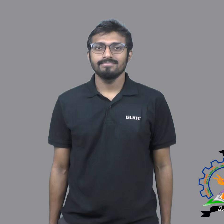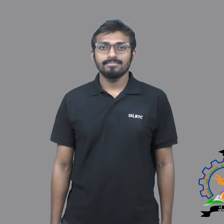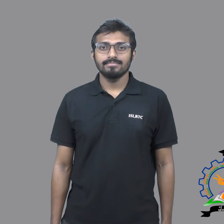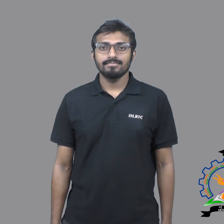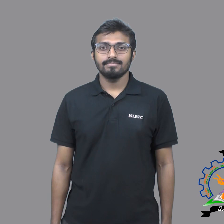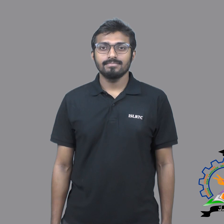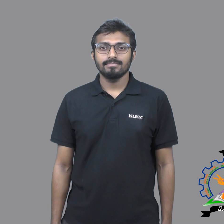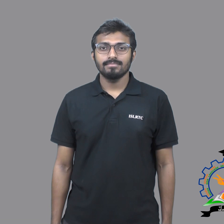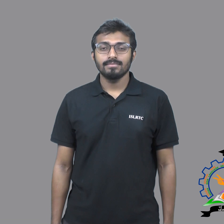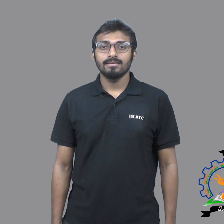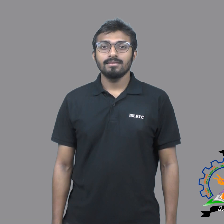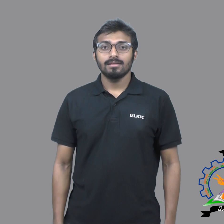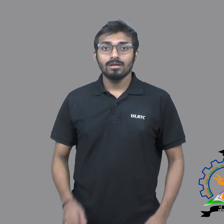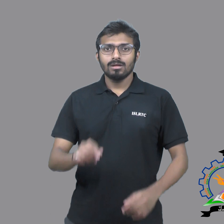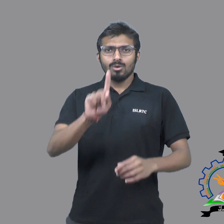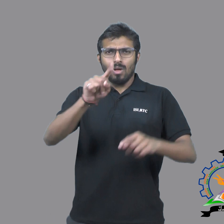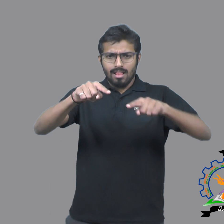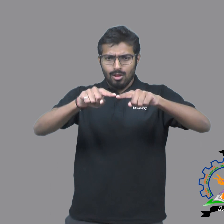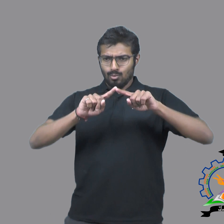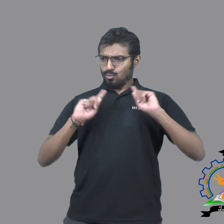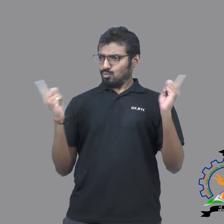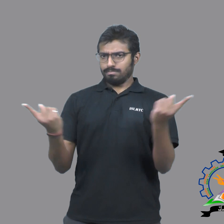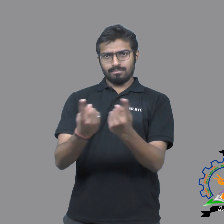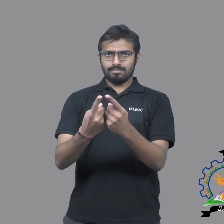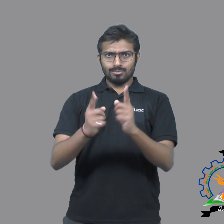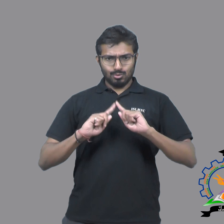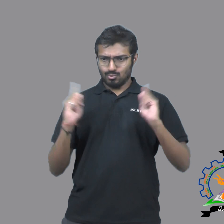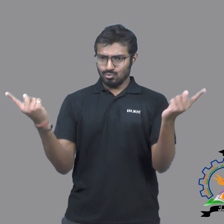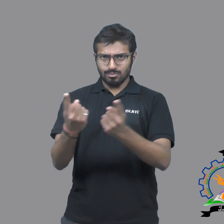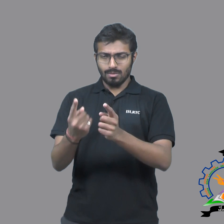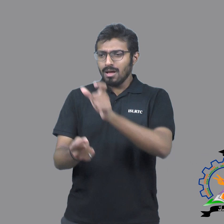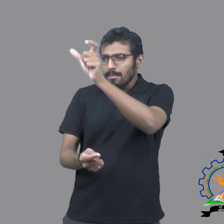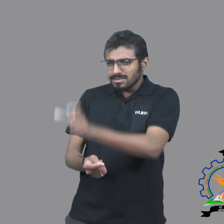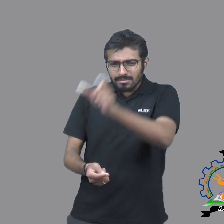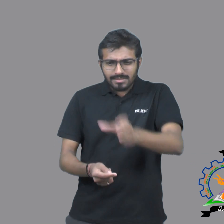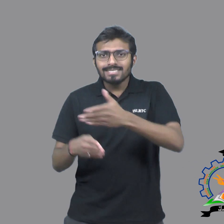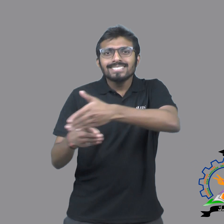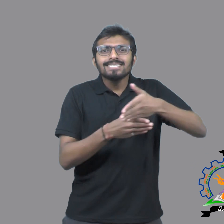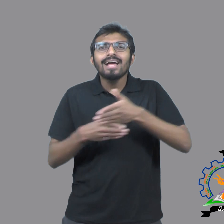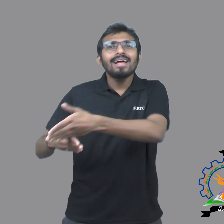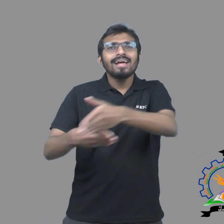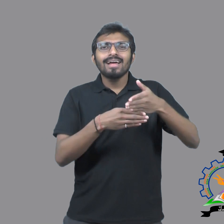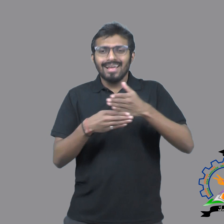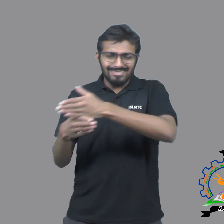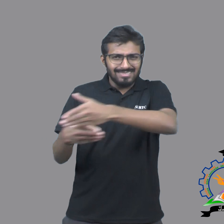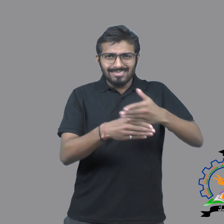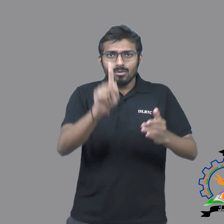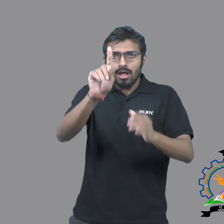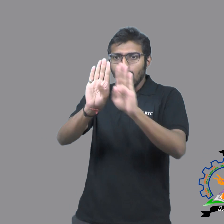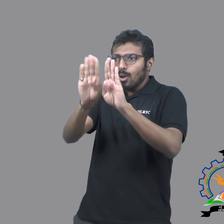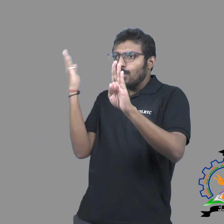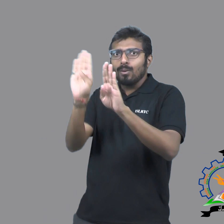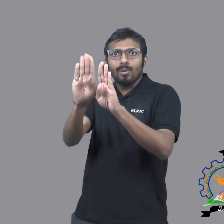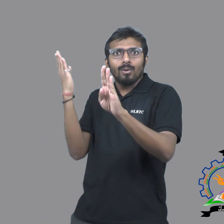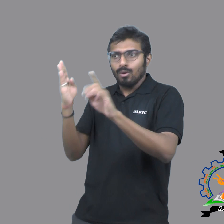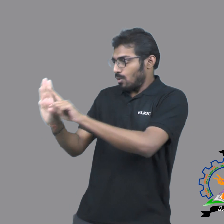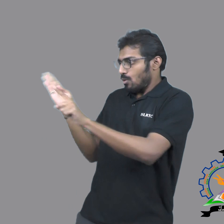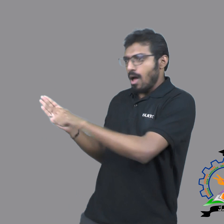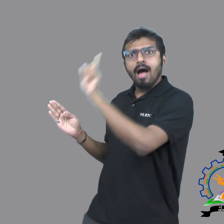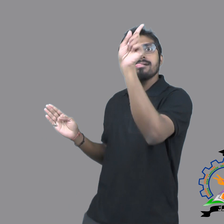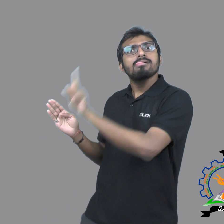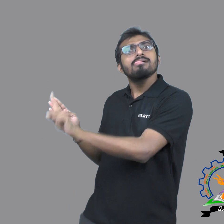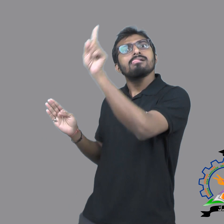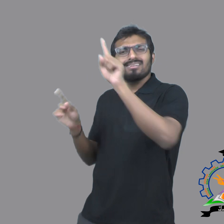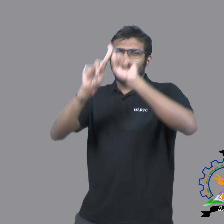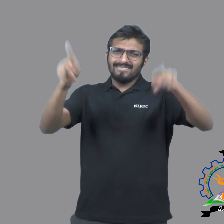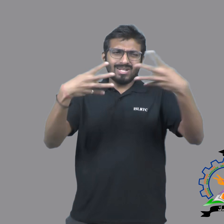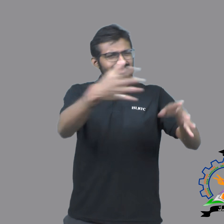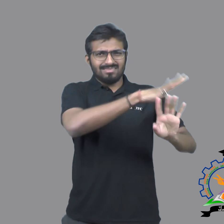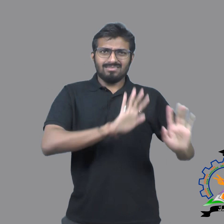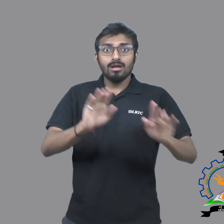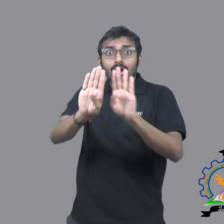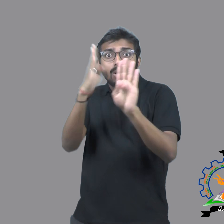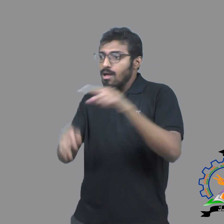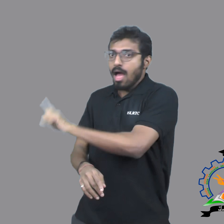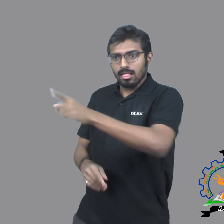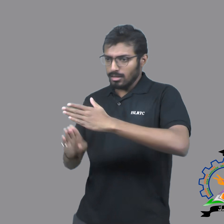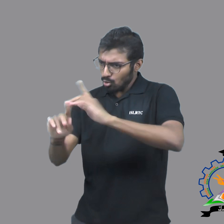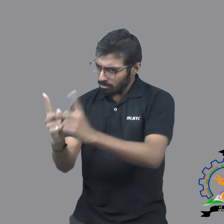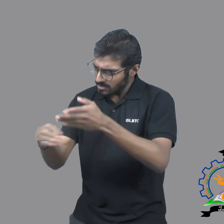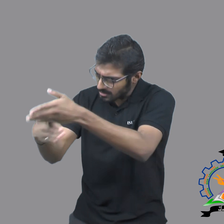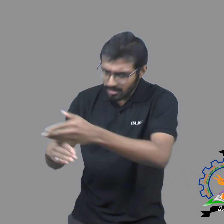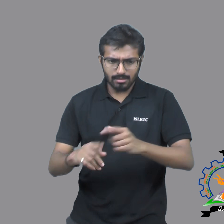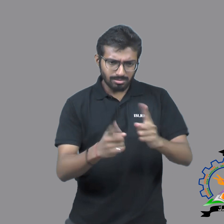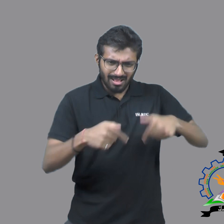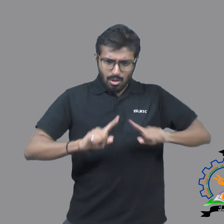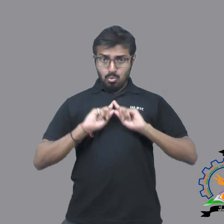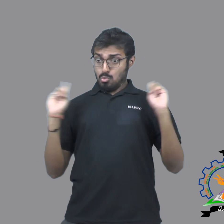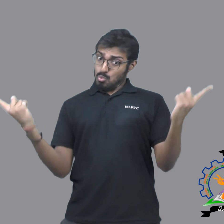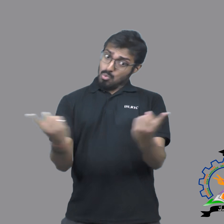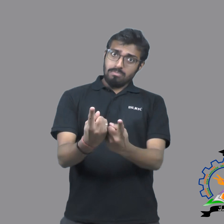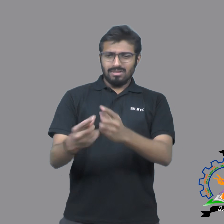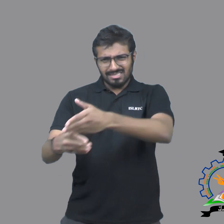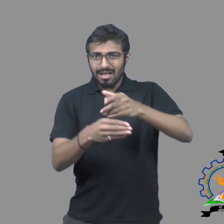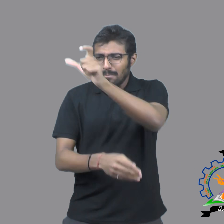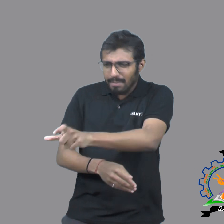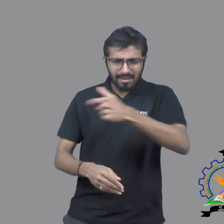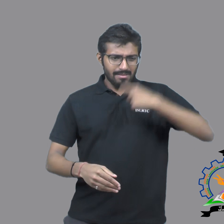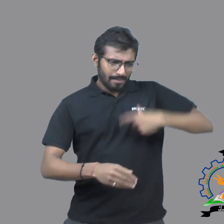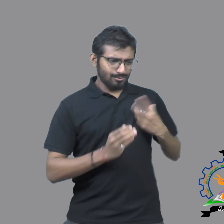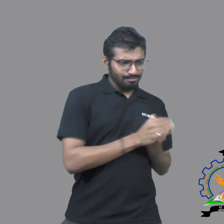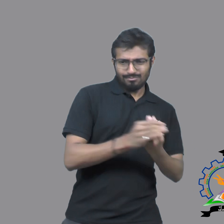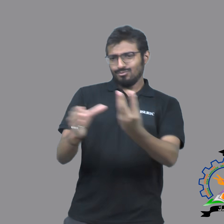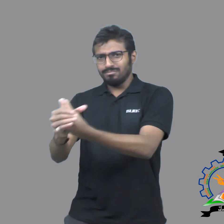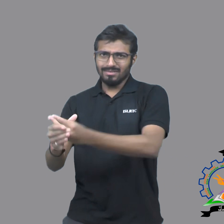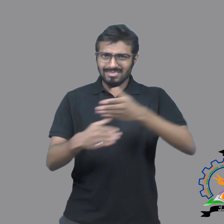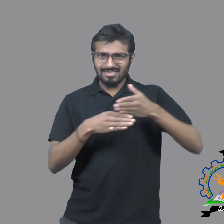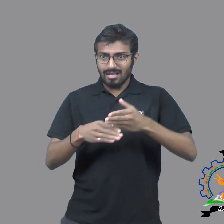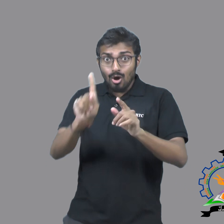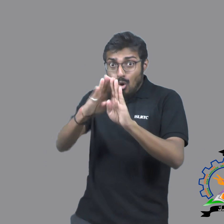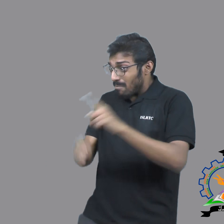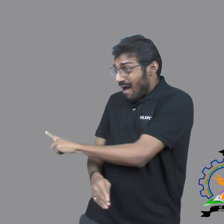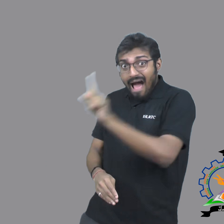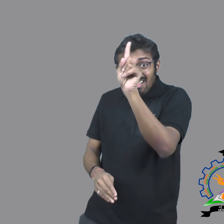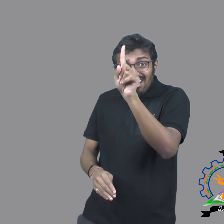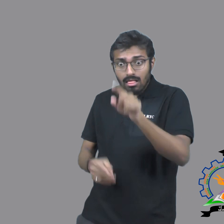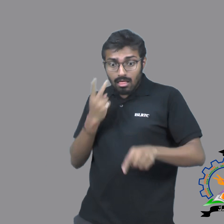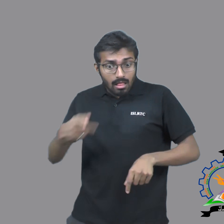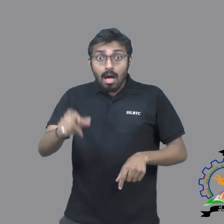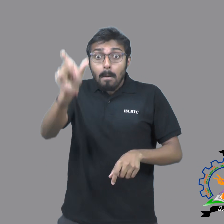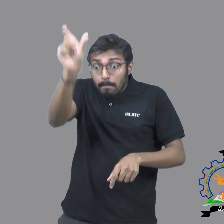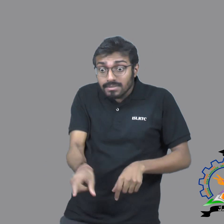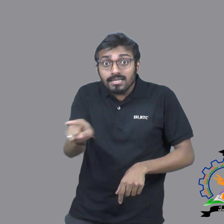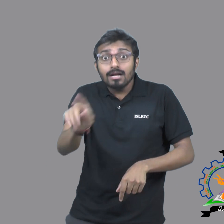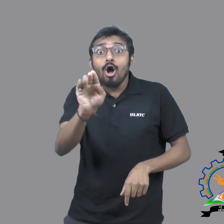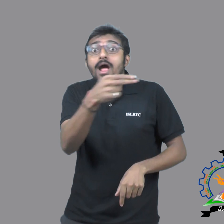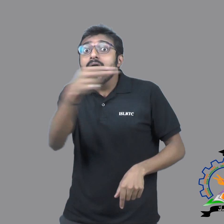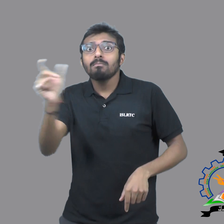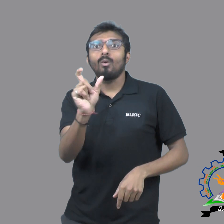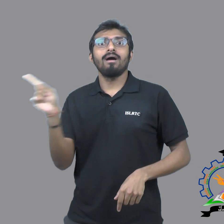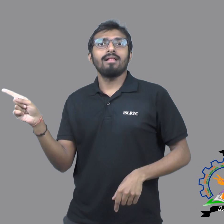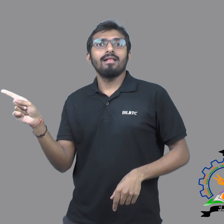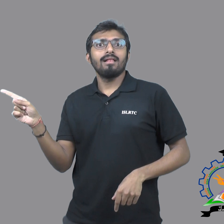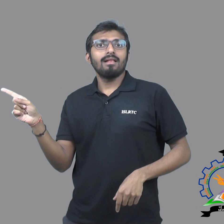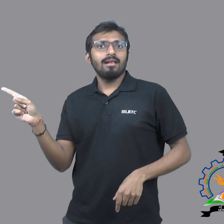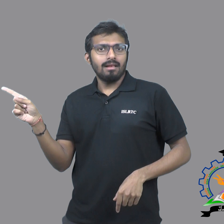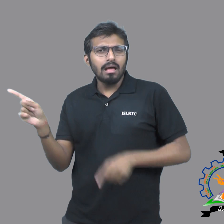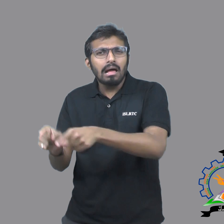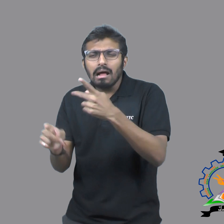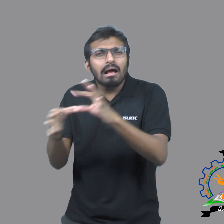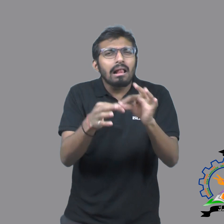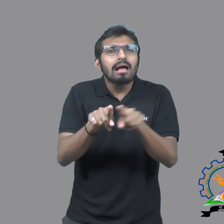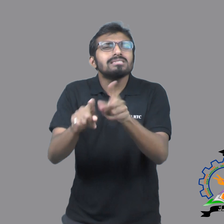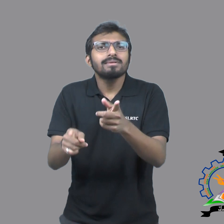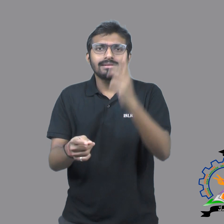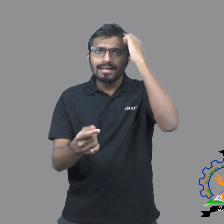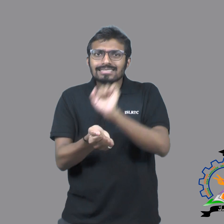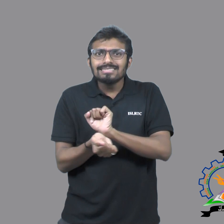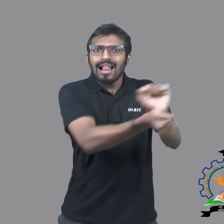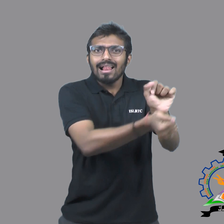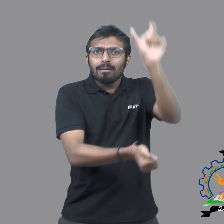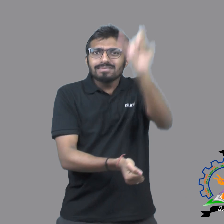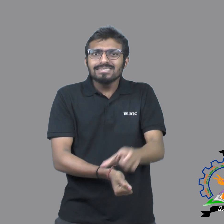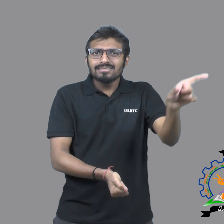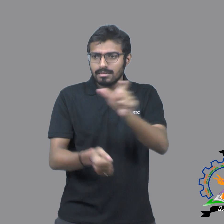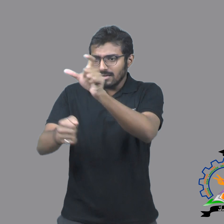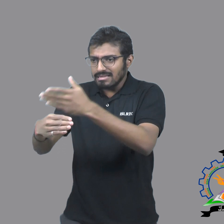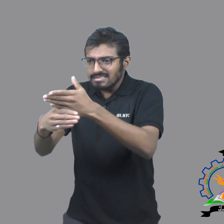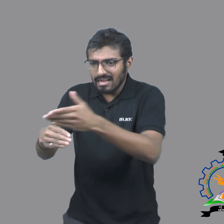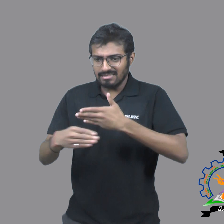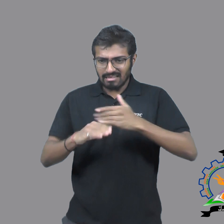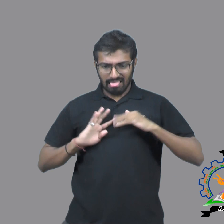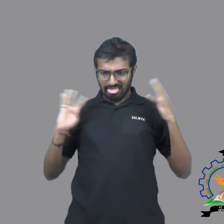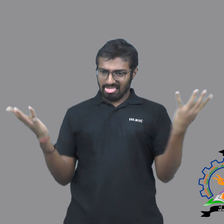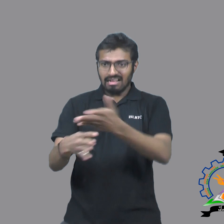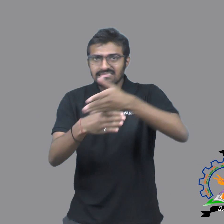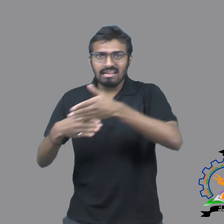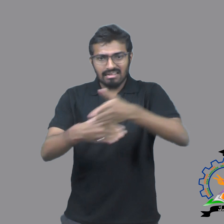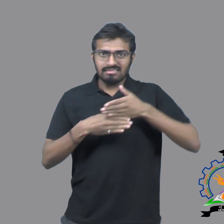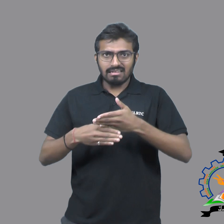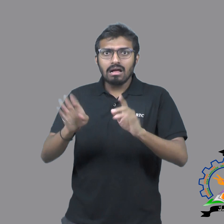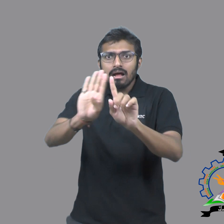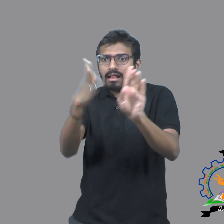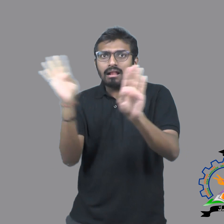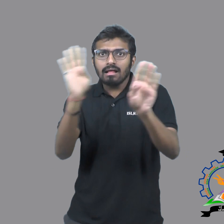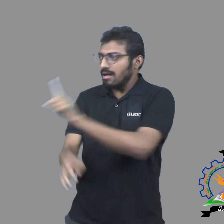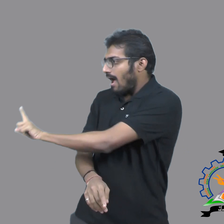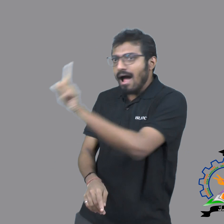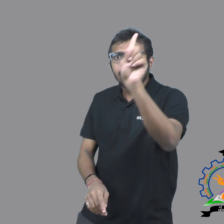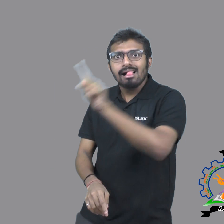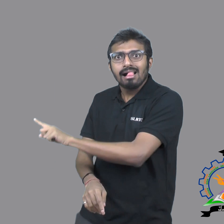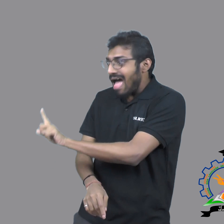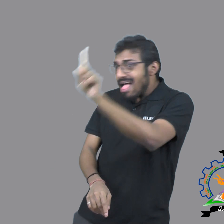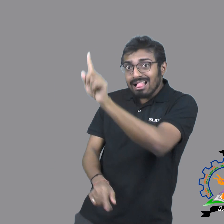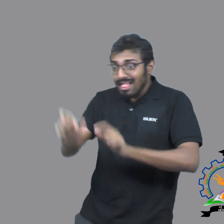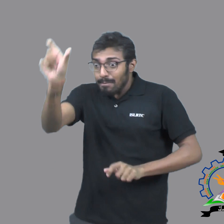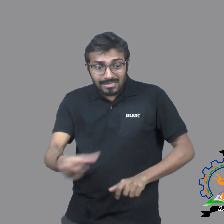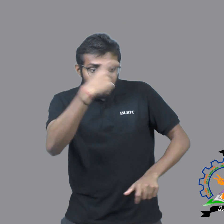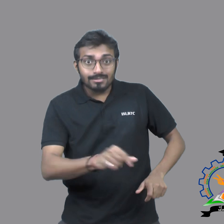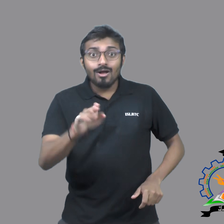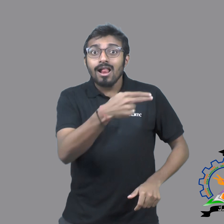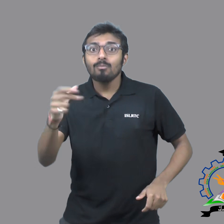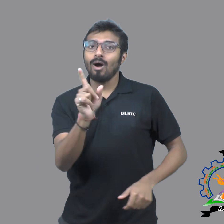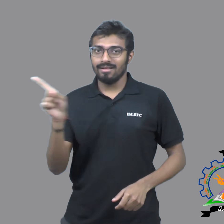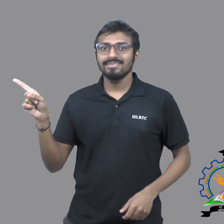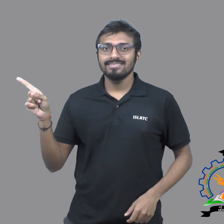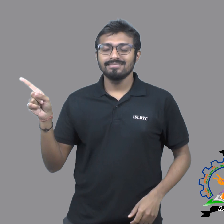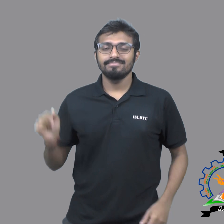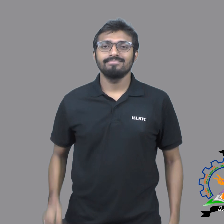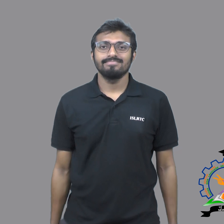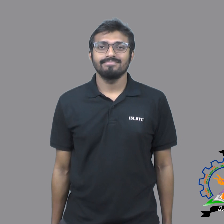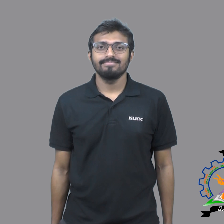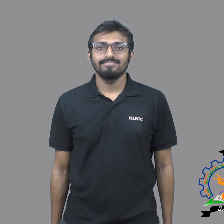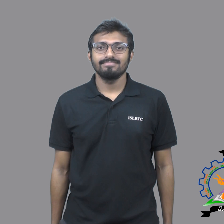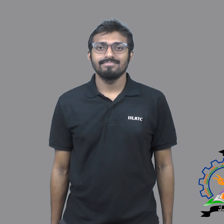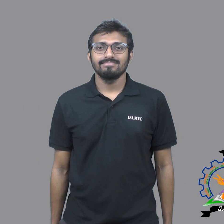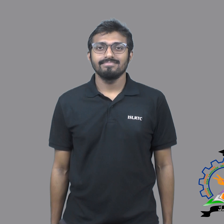Inmate